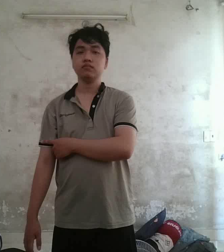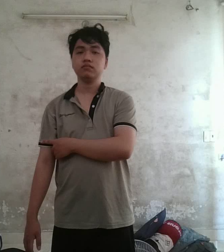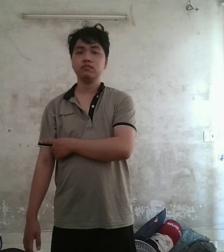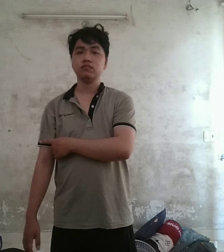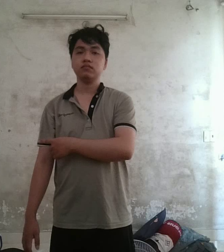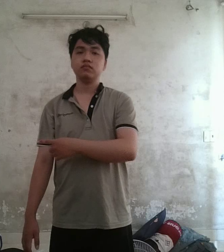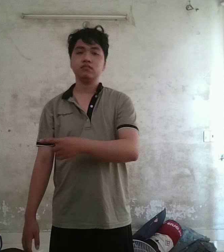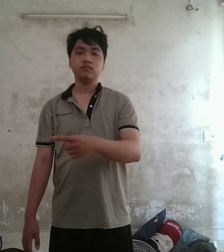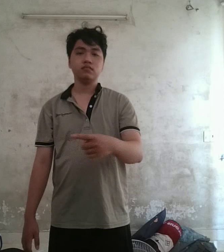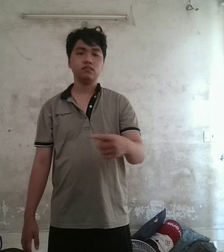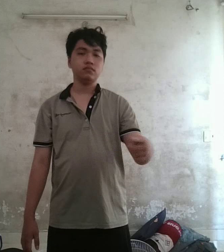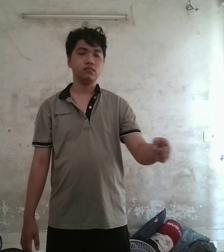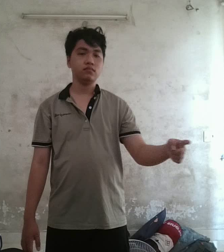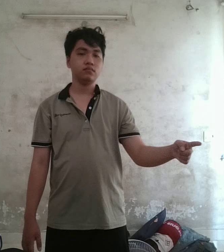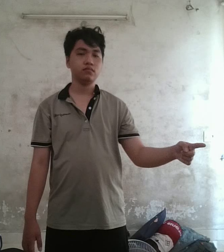cac ban